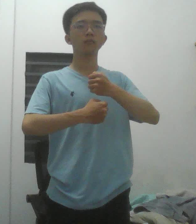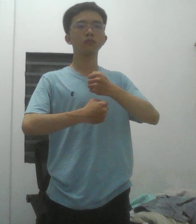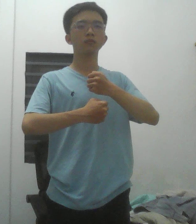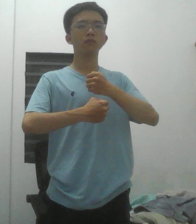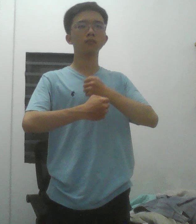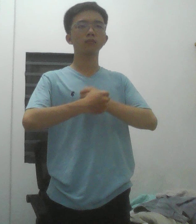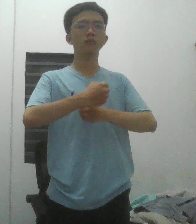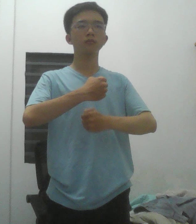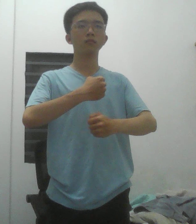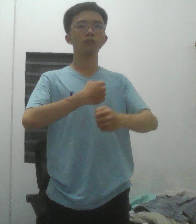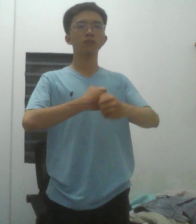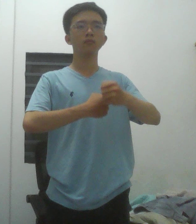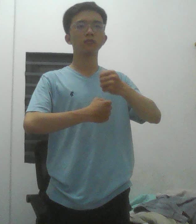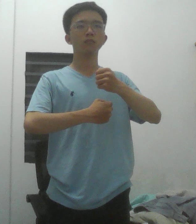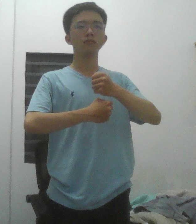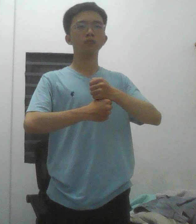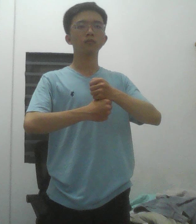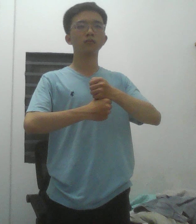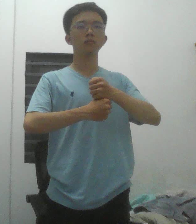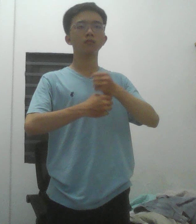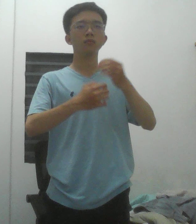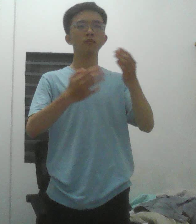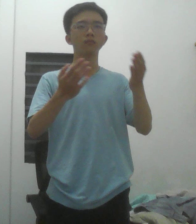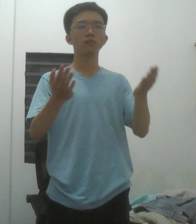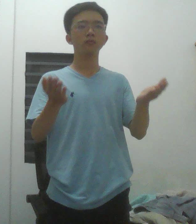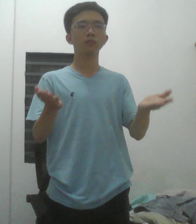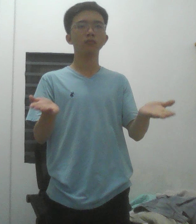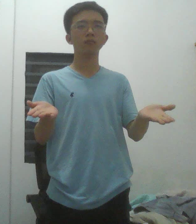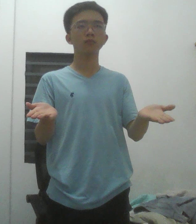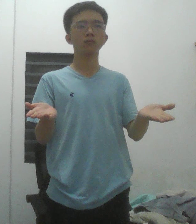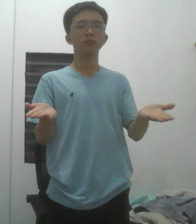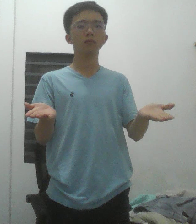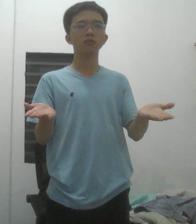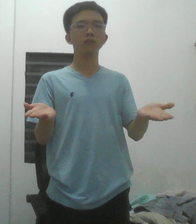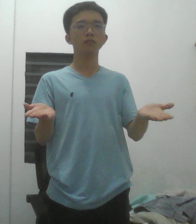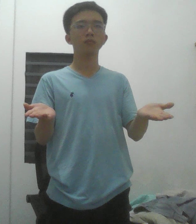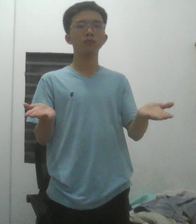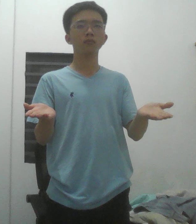nam nay